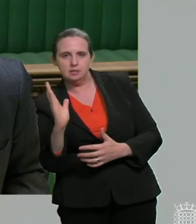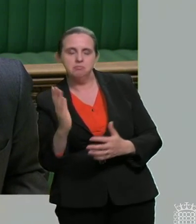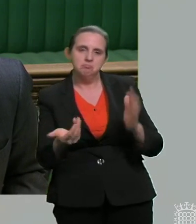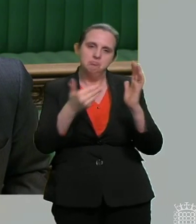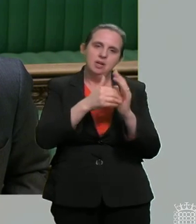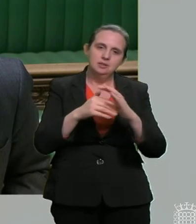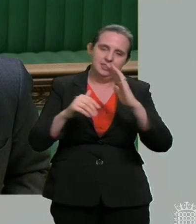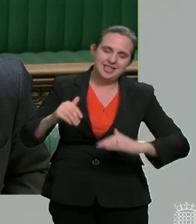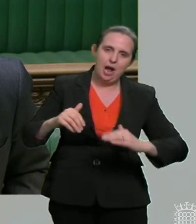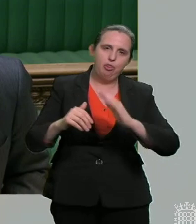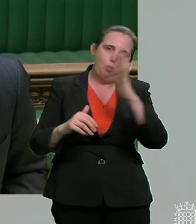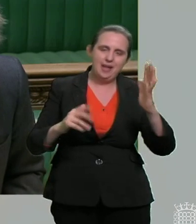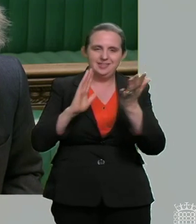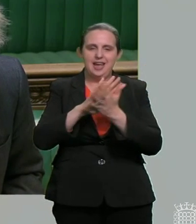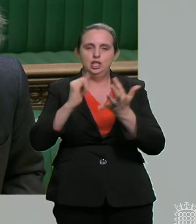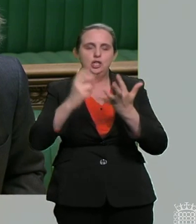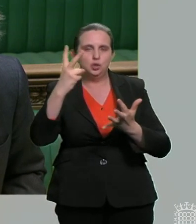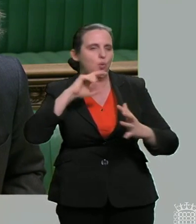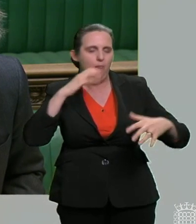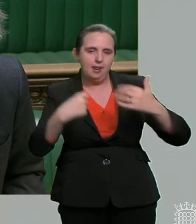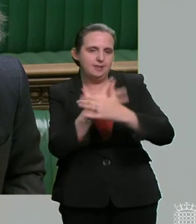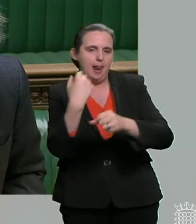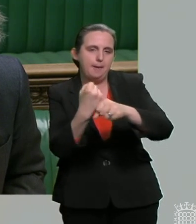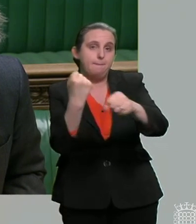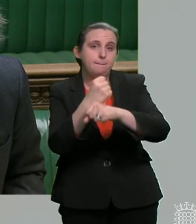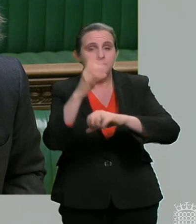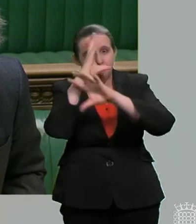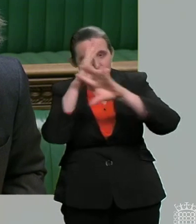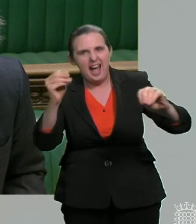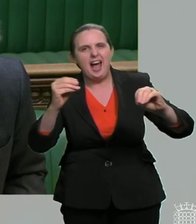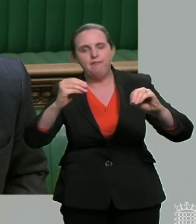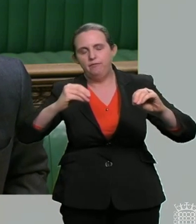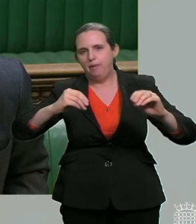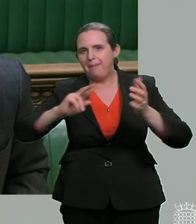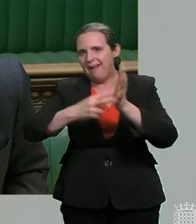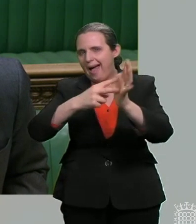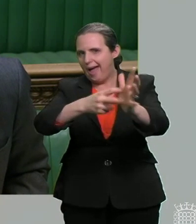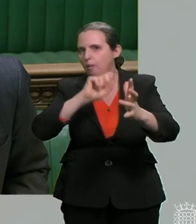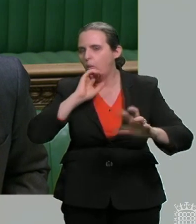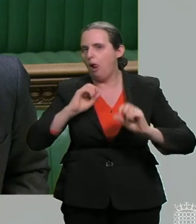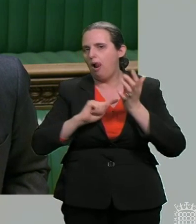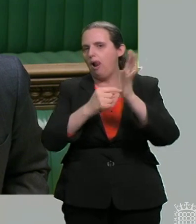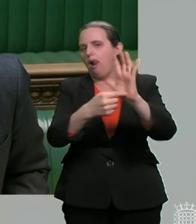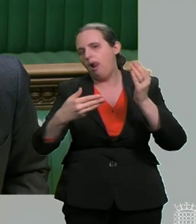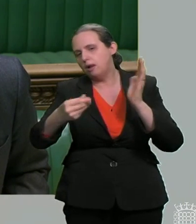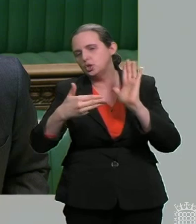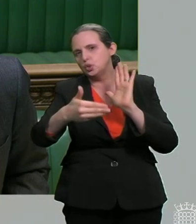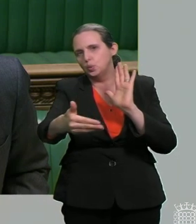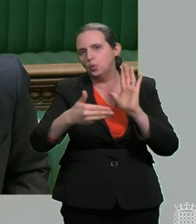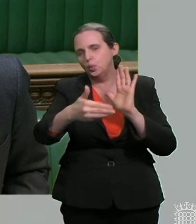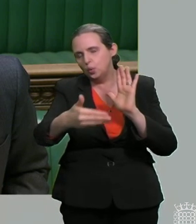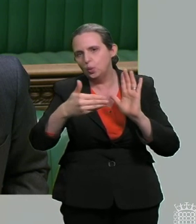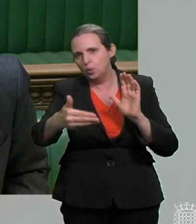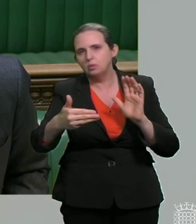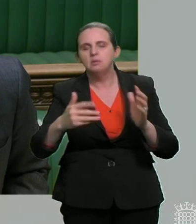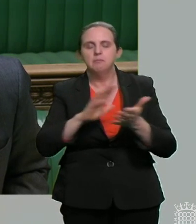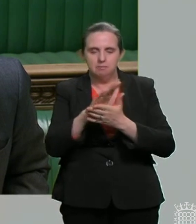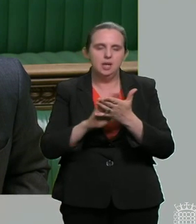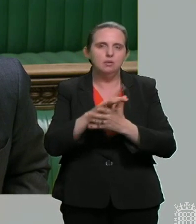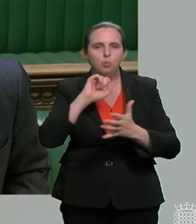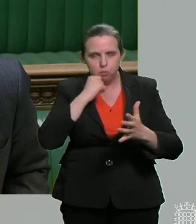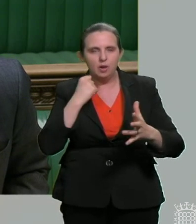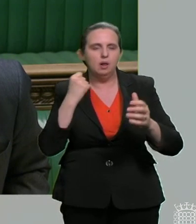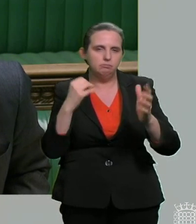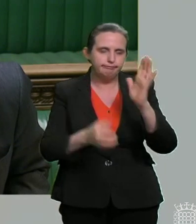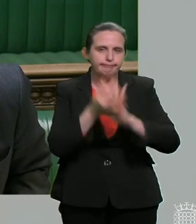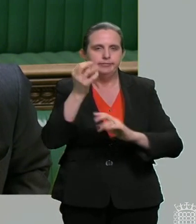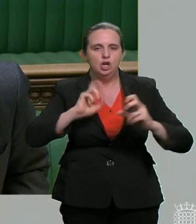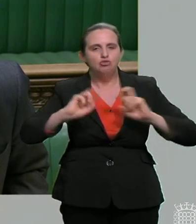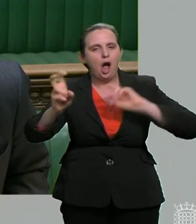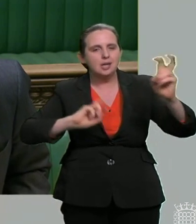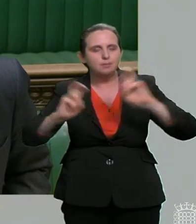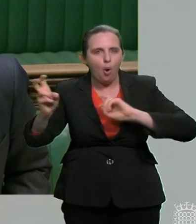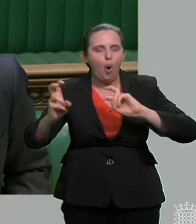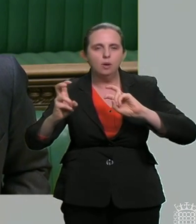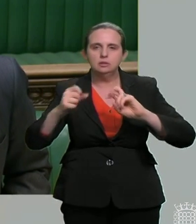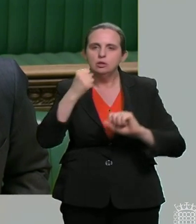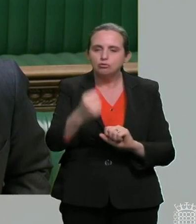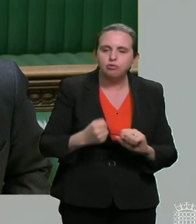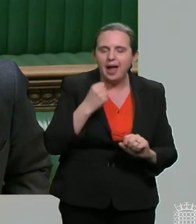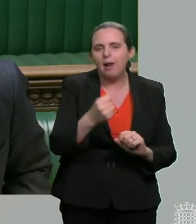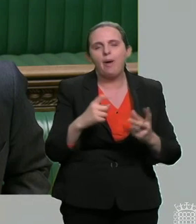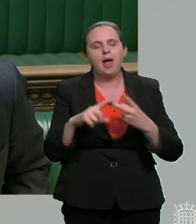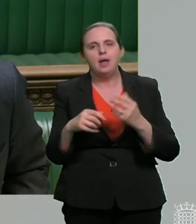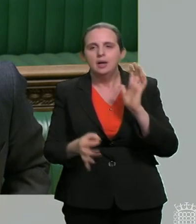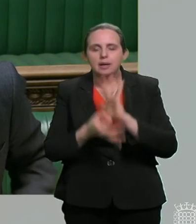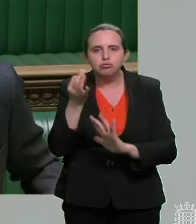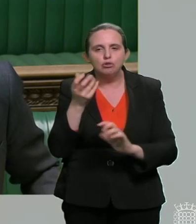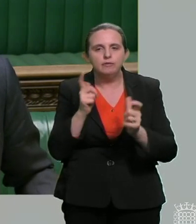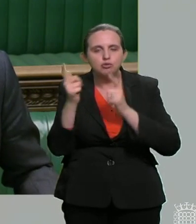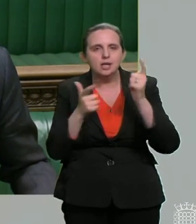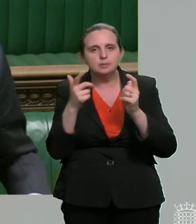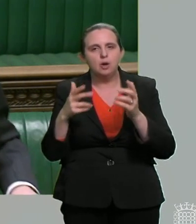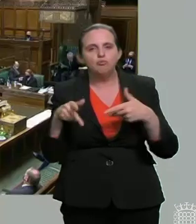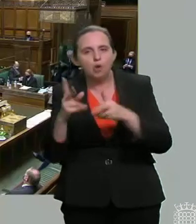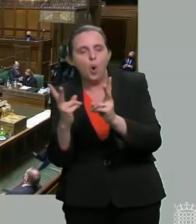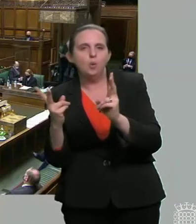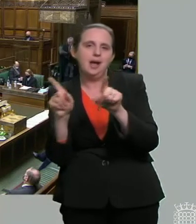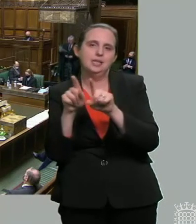The honourable Gentleman will be hearing a lot more about what we are going to do with our national infrastructure revolution and about what we will do to improve not just rail transport, but road transport in the north-east.